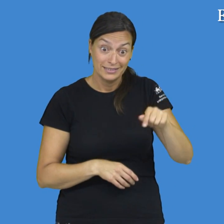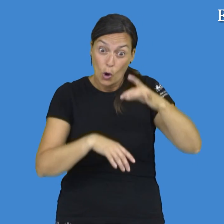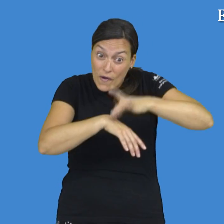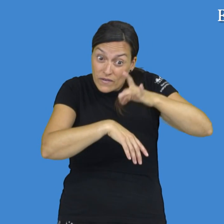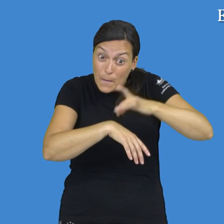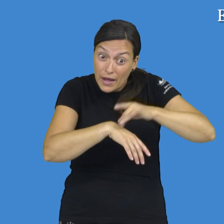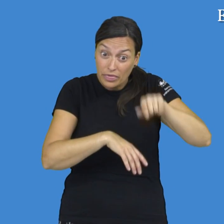enfermo